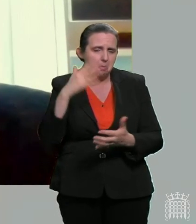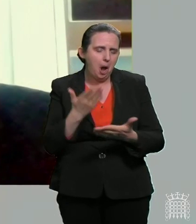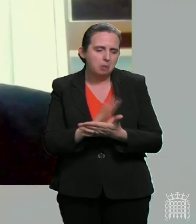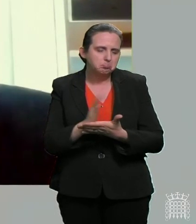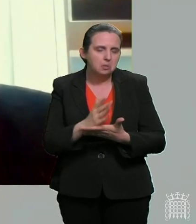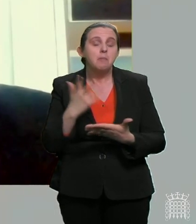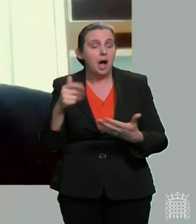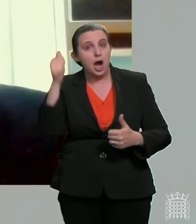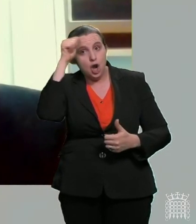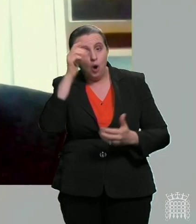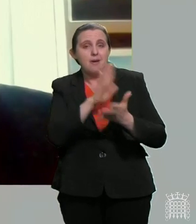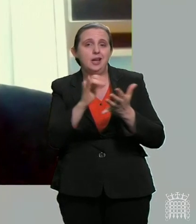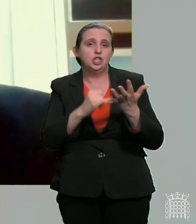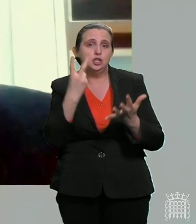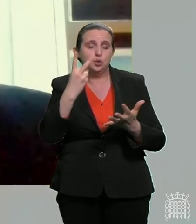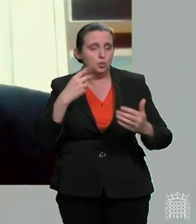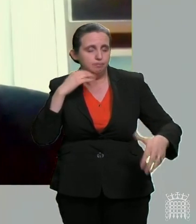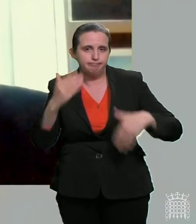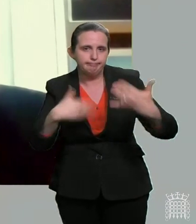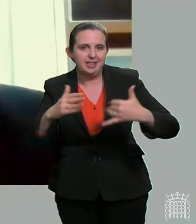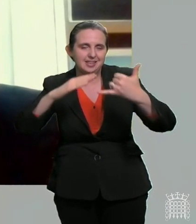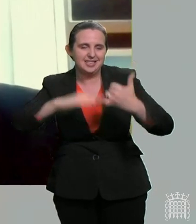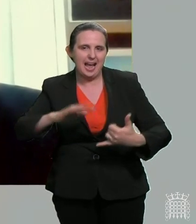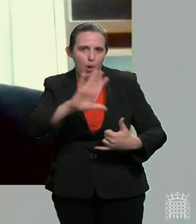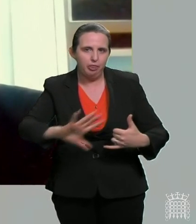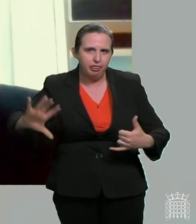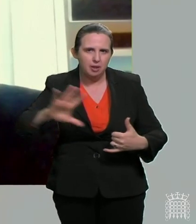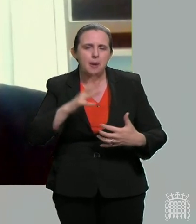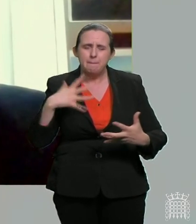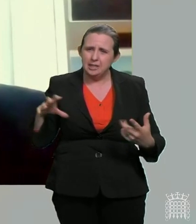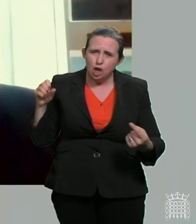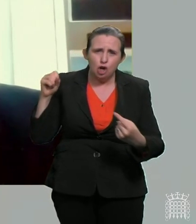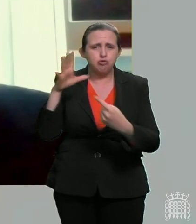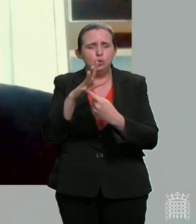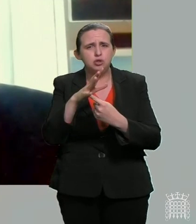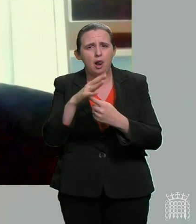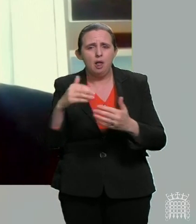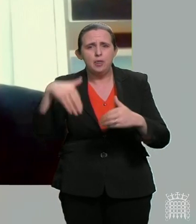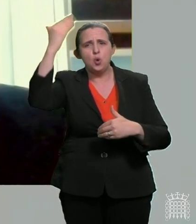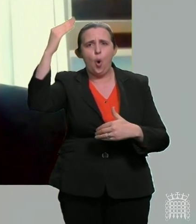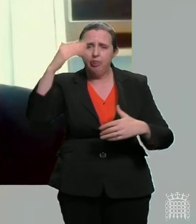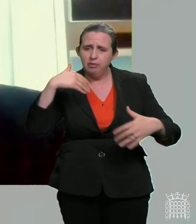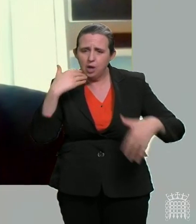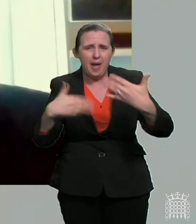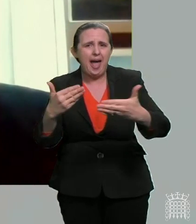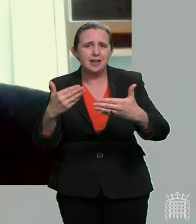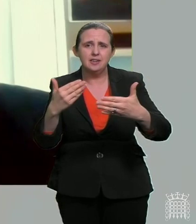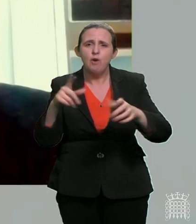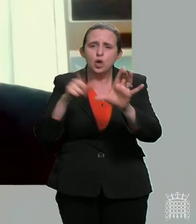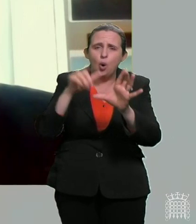It is therefore crucial that the eastern leg of HS2 goes ahead, not just for Yorkshire and the east midlands, but for the north- east.